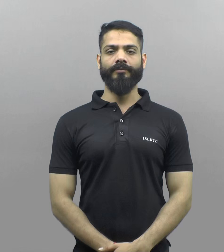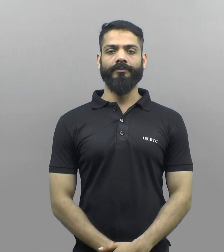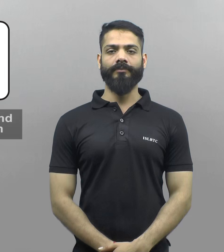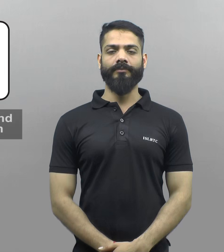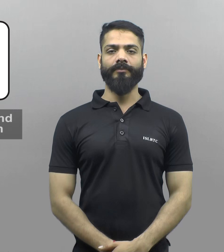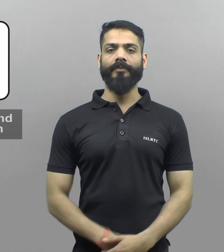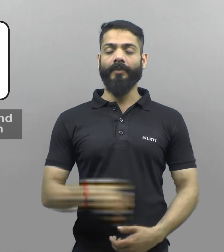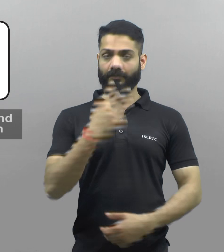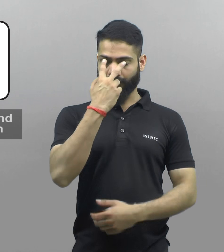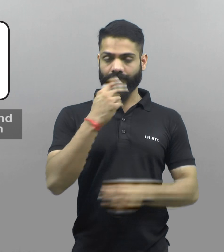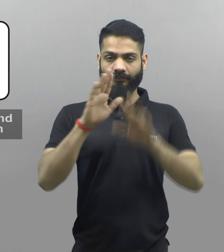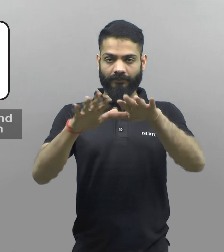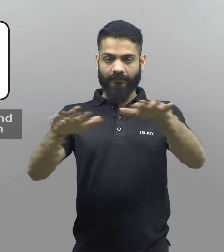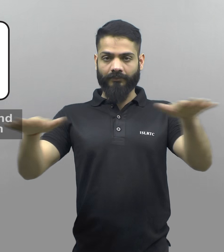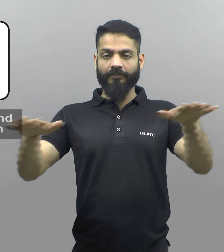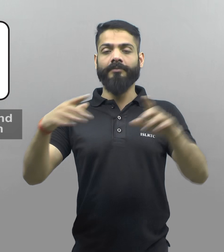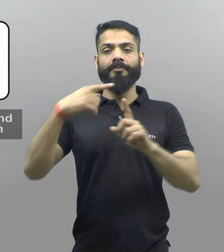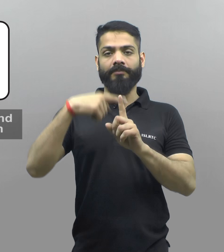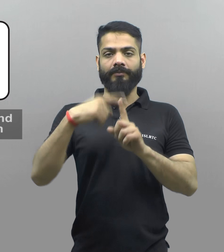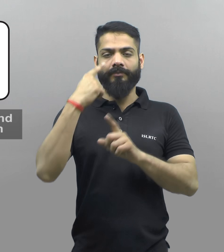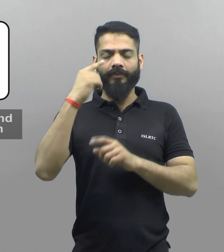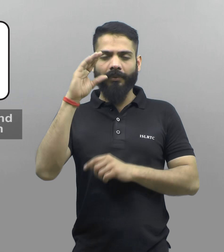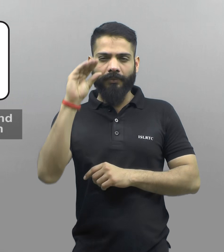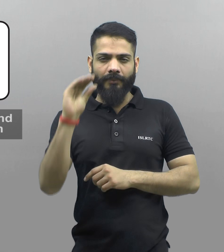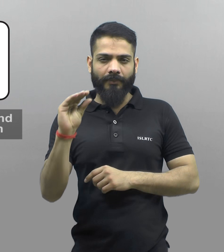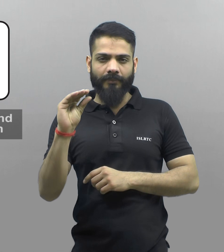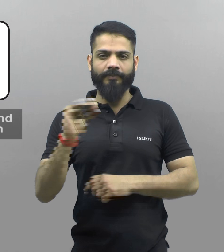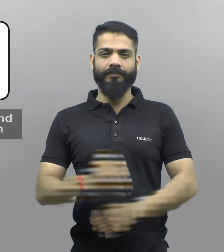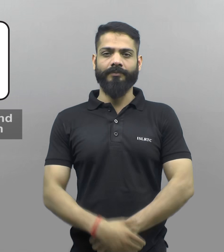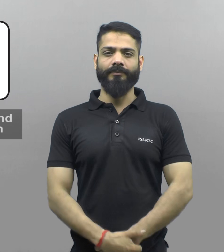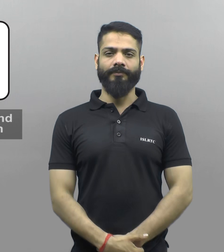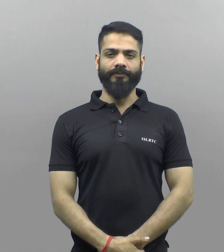Blindness And Low Vision